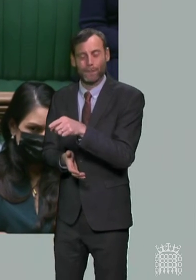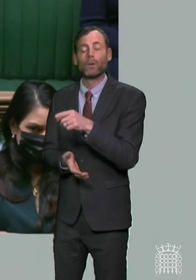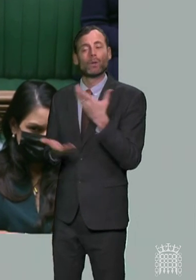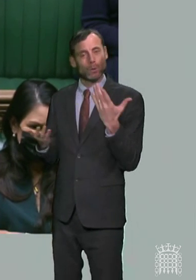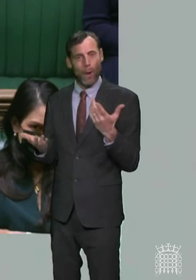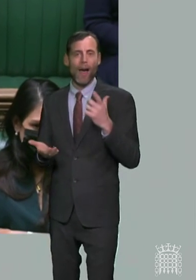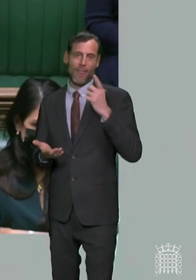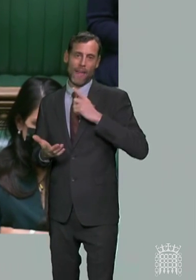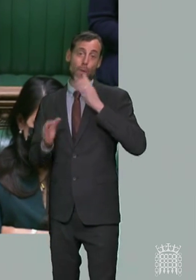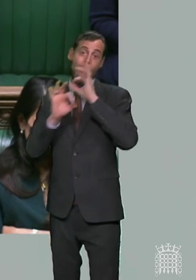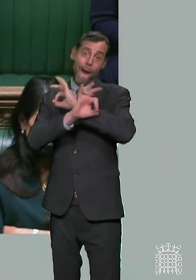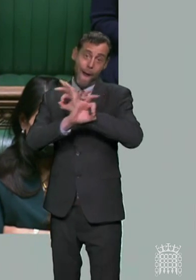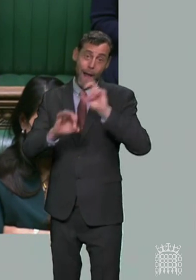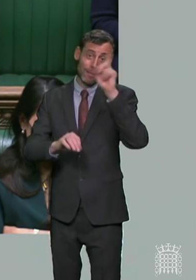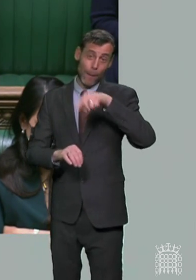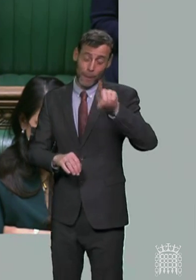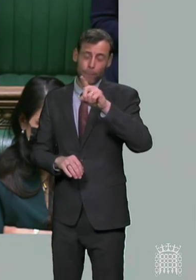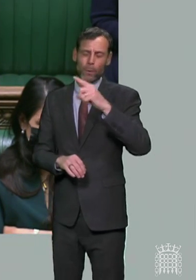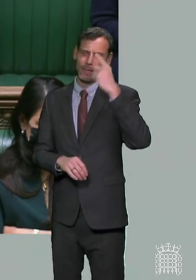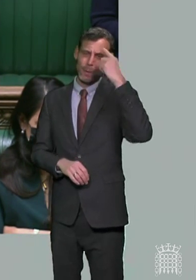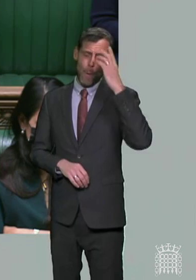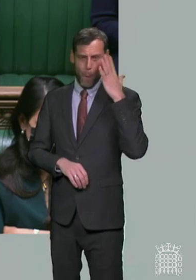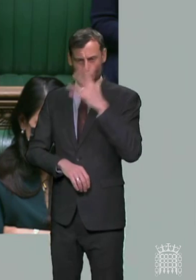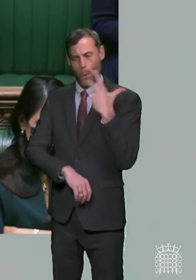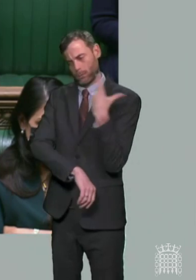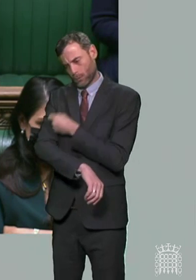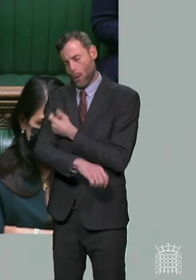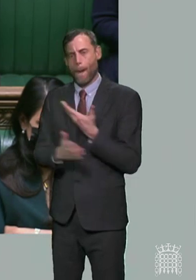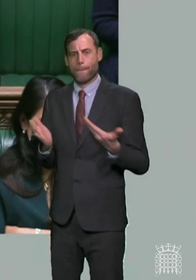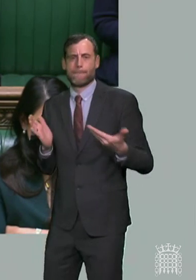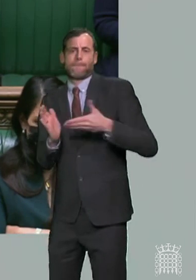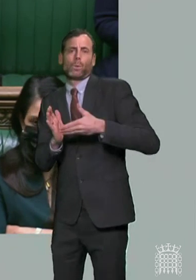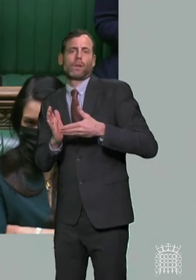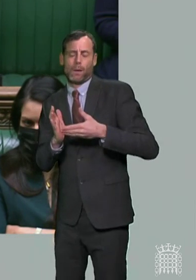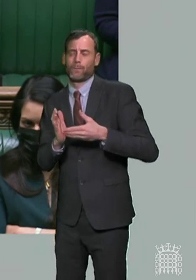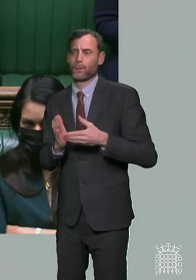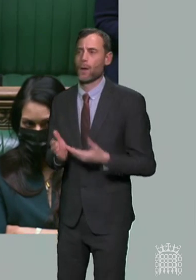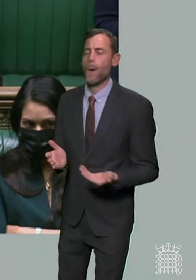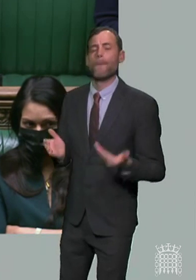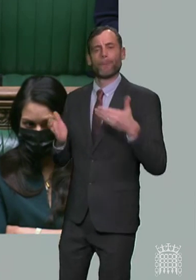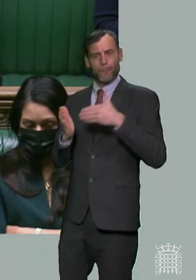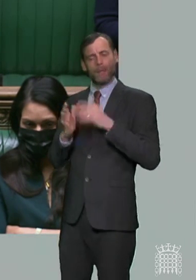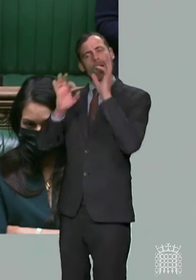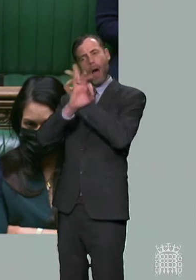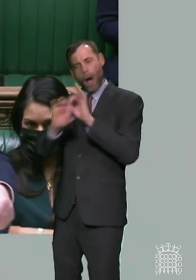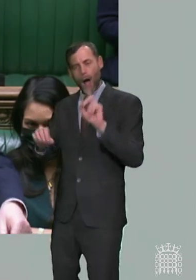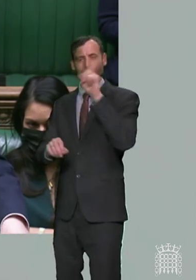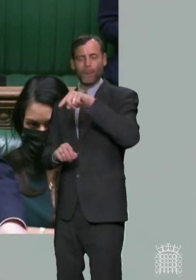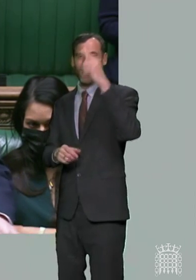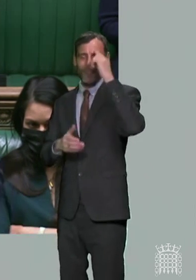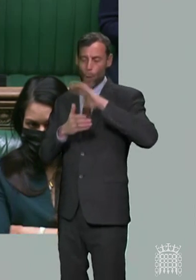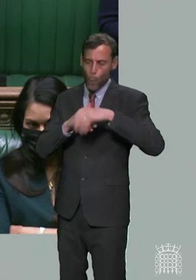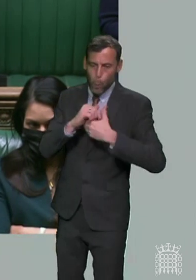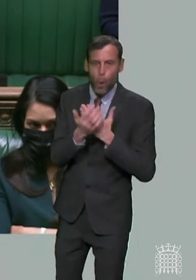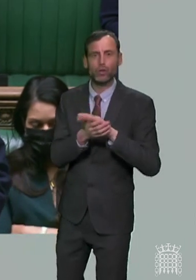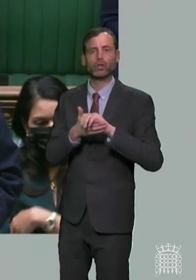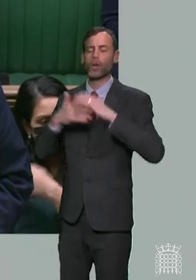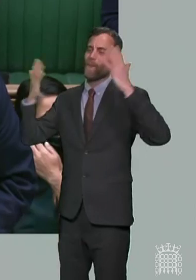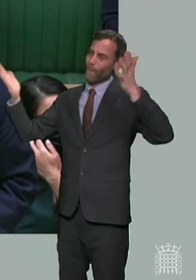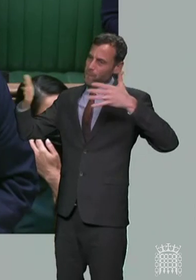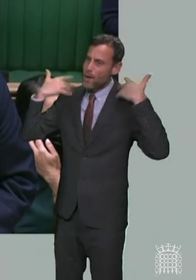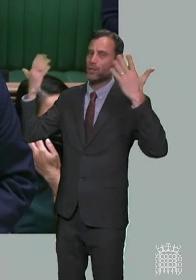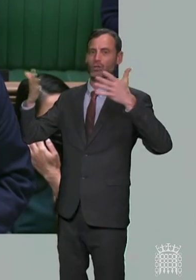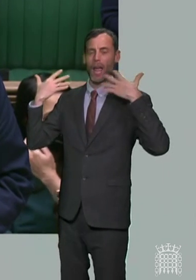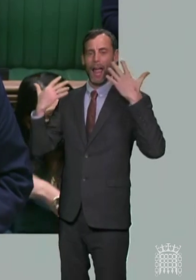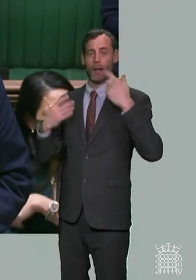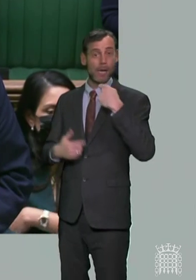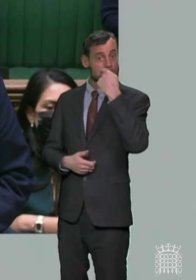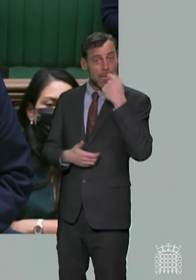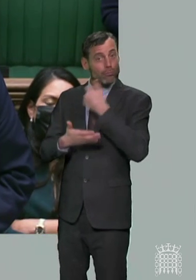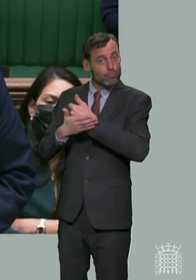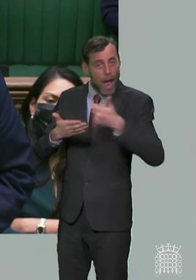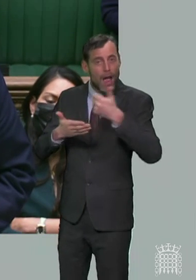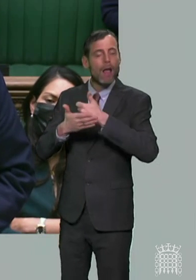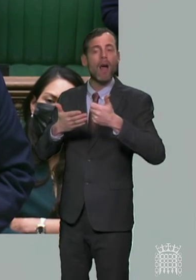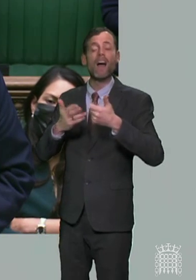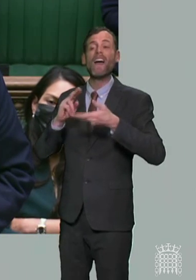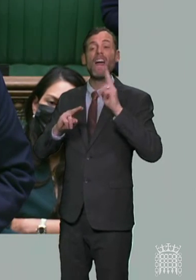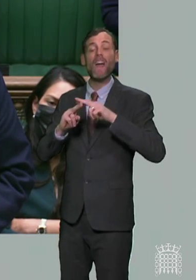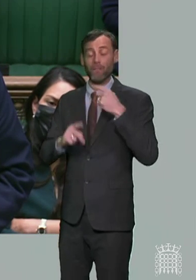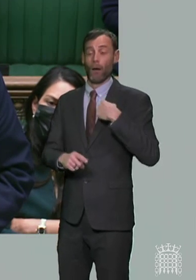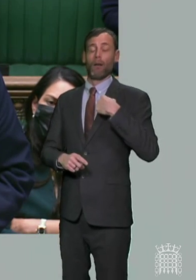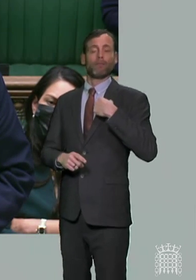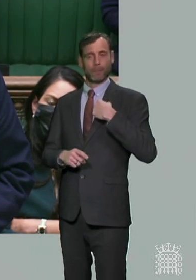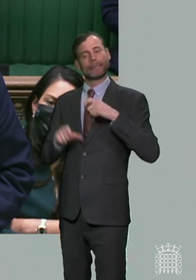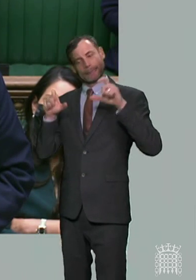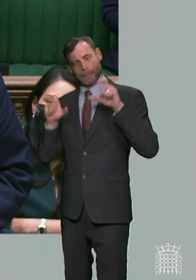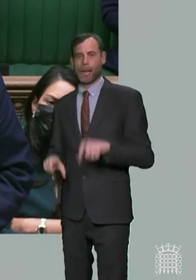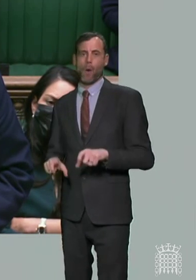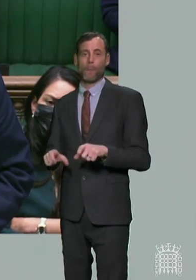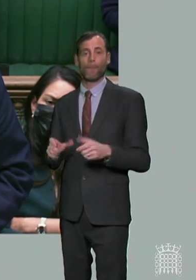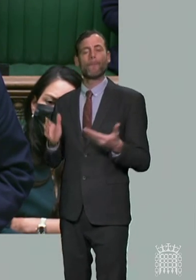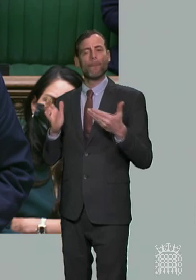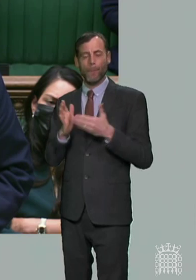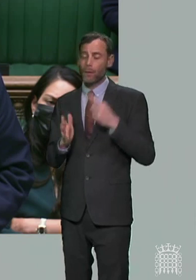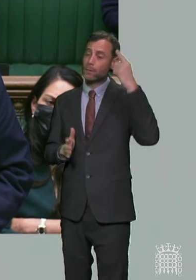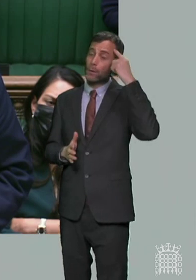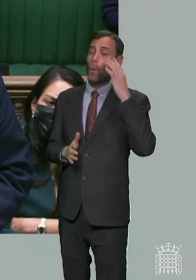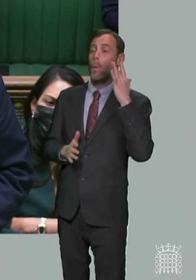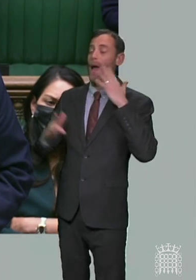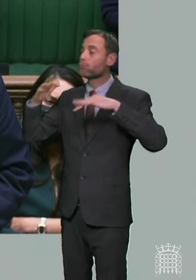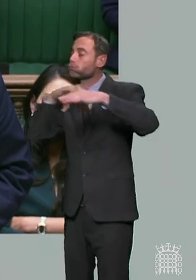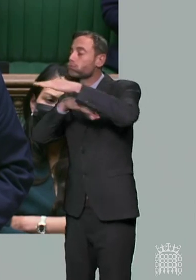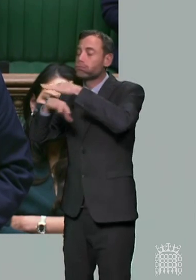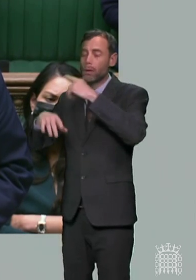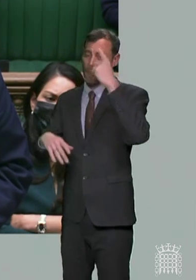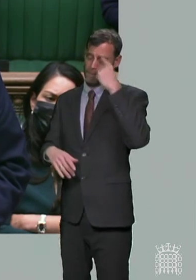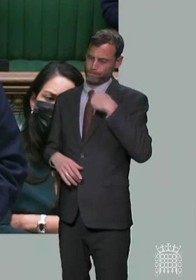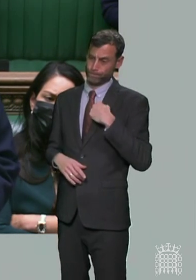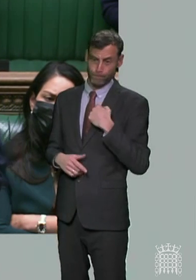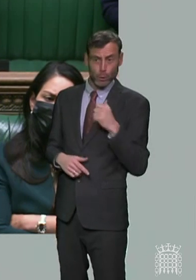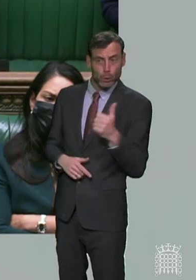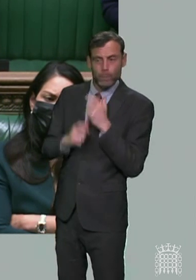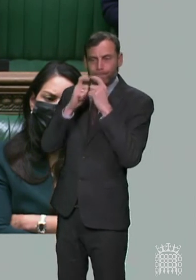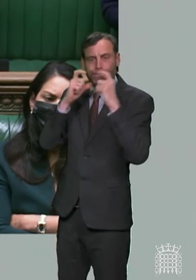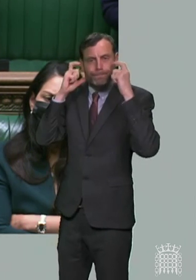For the next few weeks, I encourage everyone across the country to continue with the behaviours that we know help to keep everybody safe—washing hands, letting fresh air in, getting tested and self-isolating if positive, and, as I say, thinking about wearing a face covering in crowded and enclosed settings.